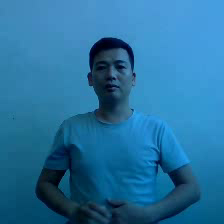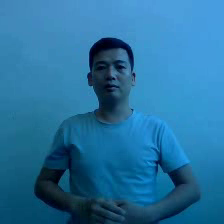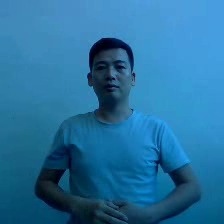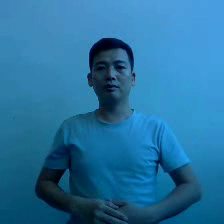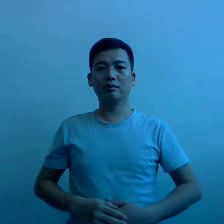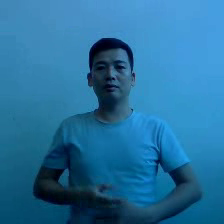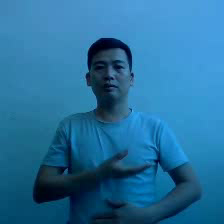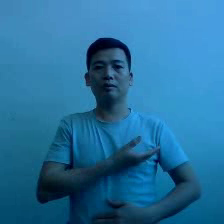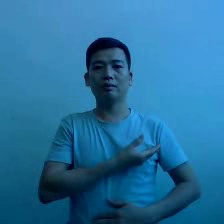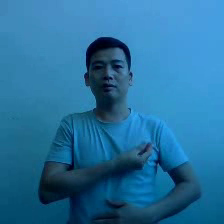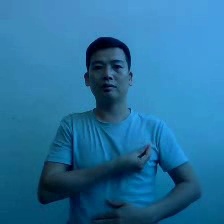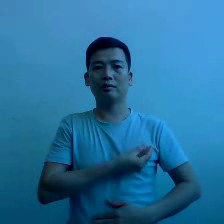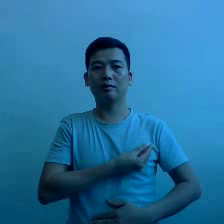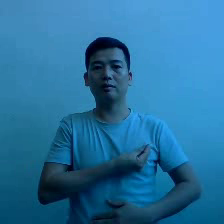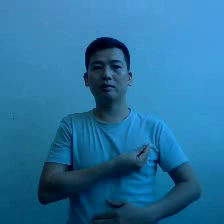Xúc động